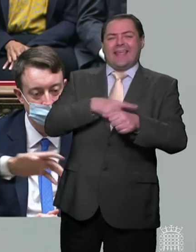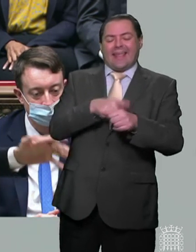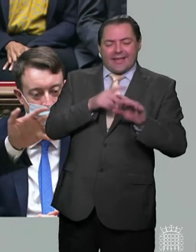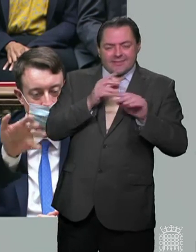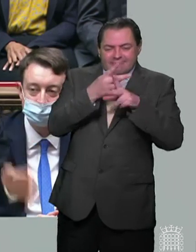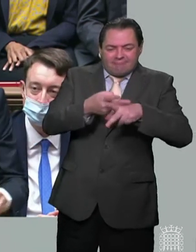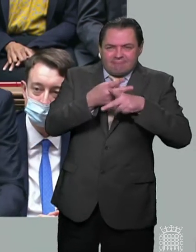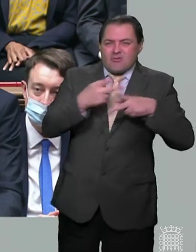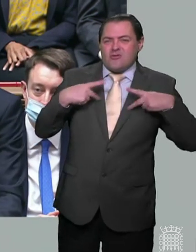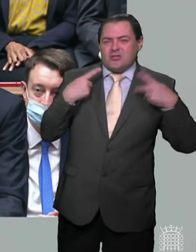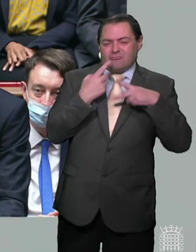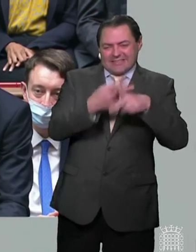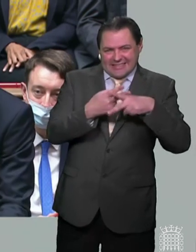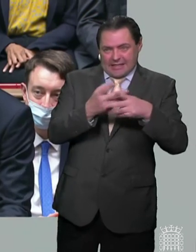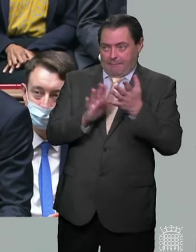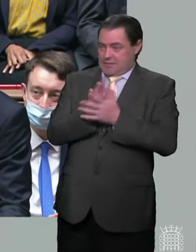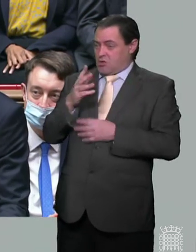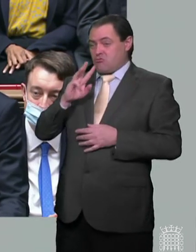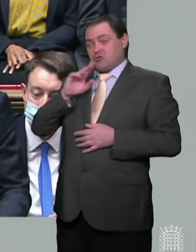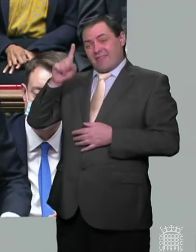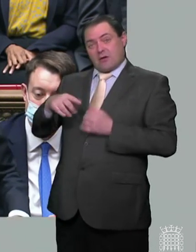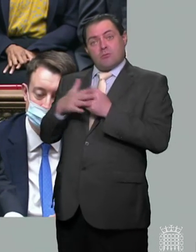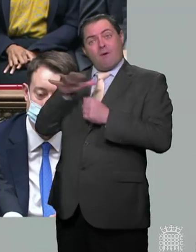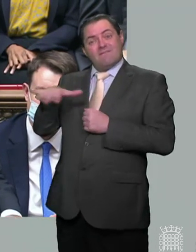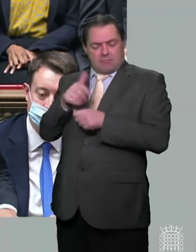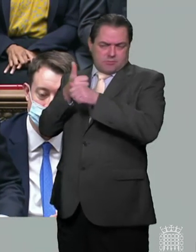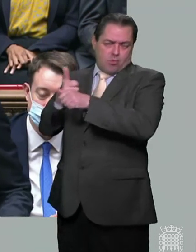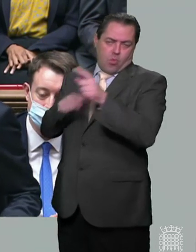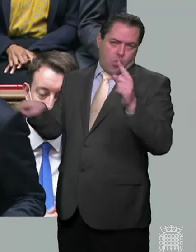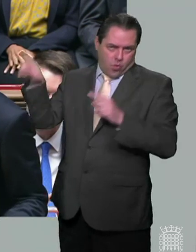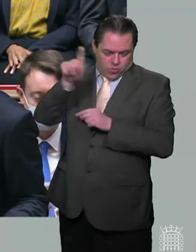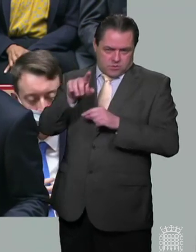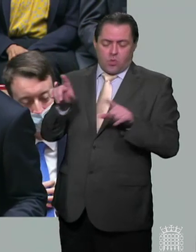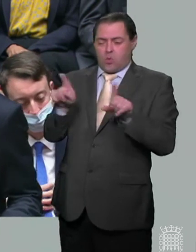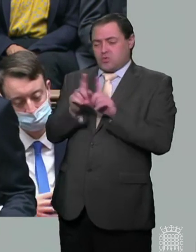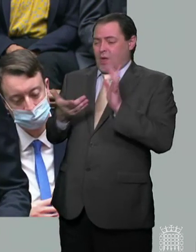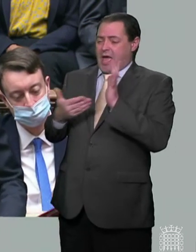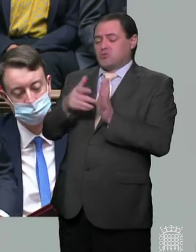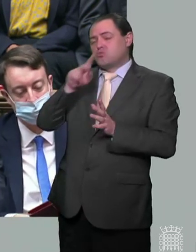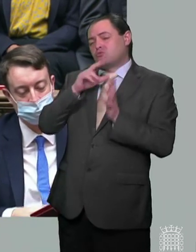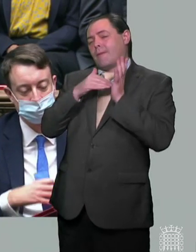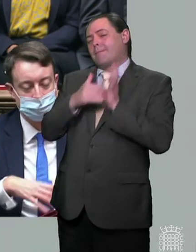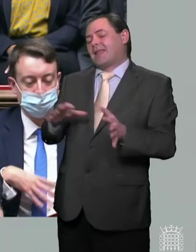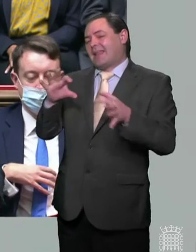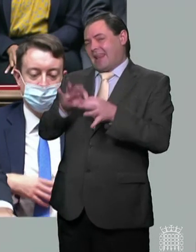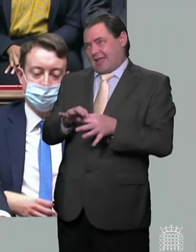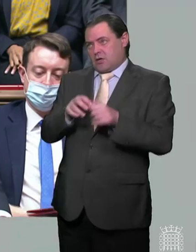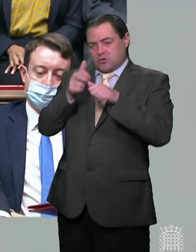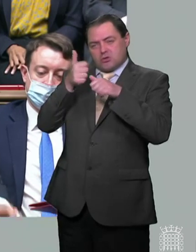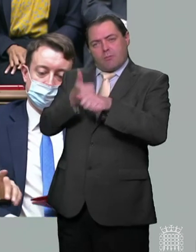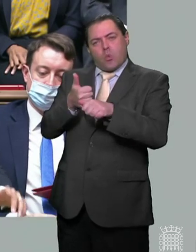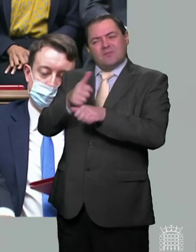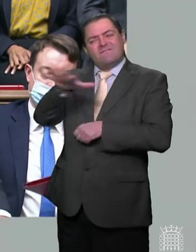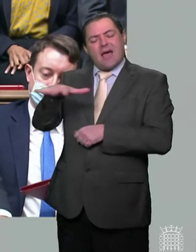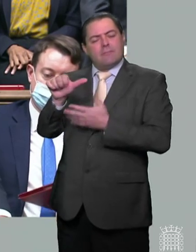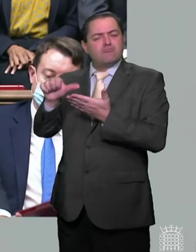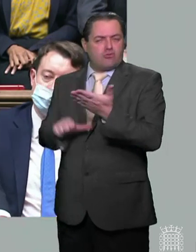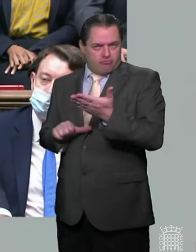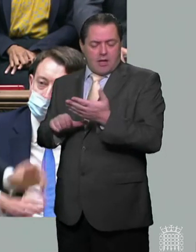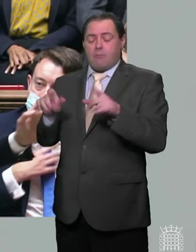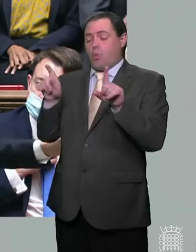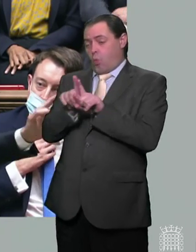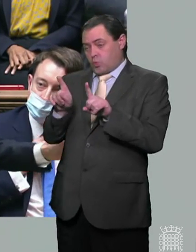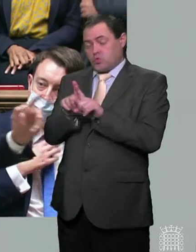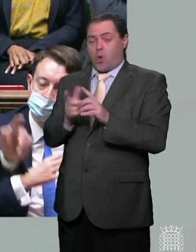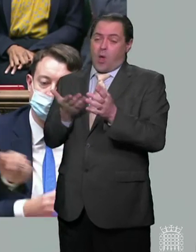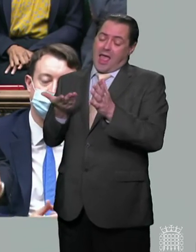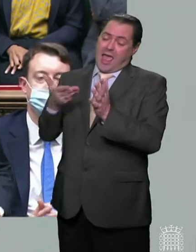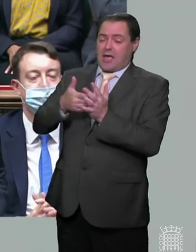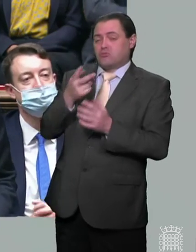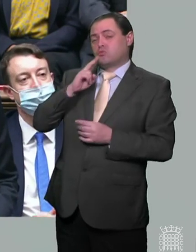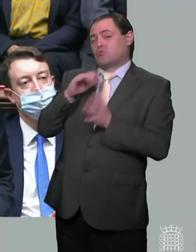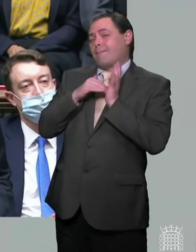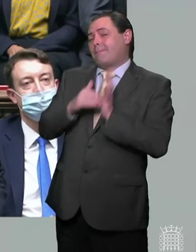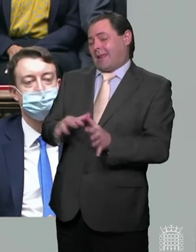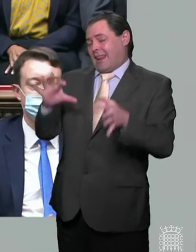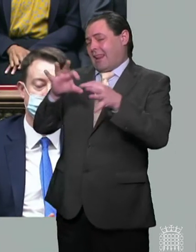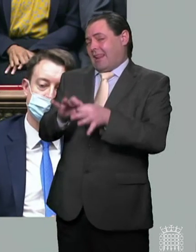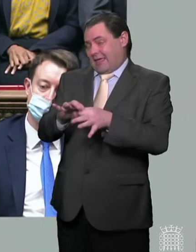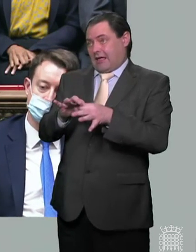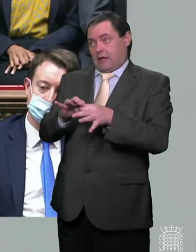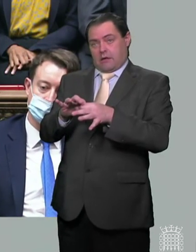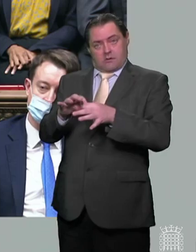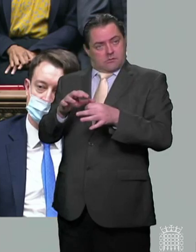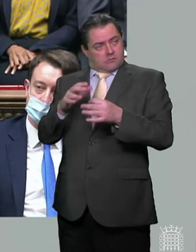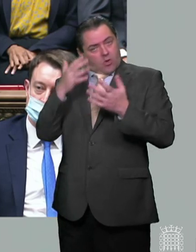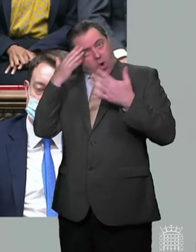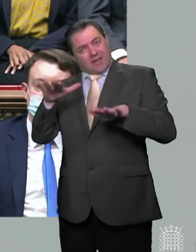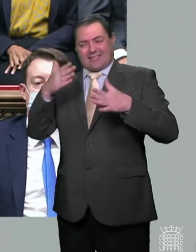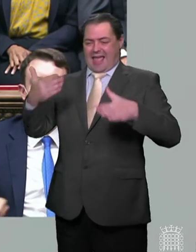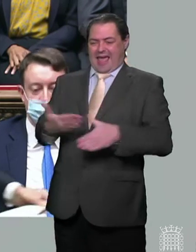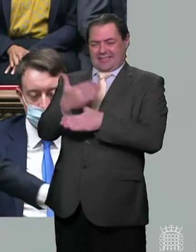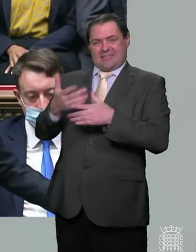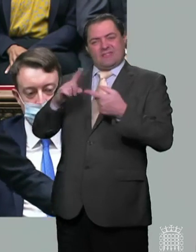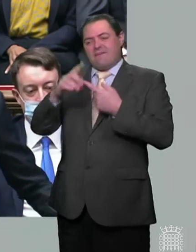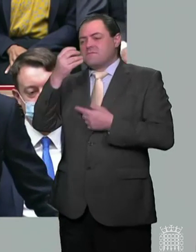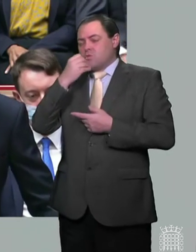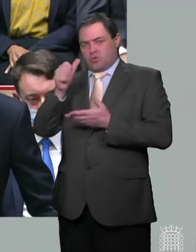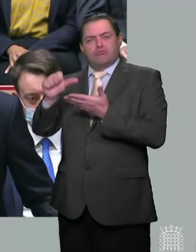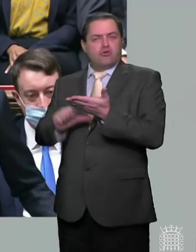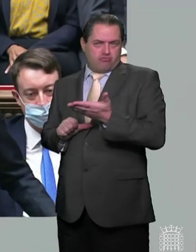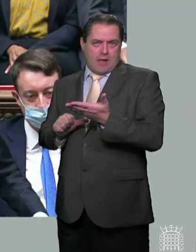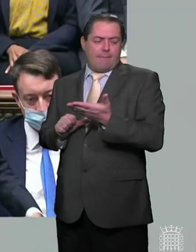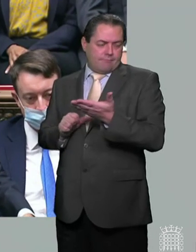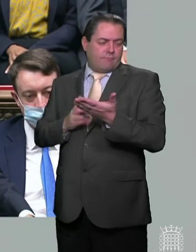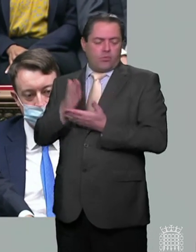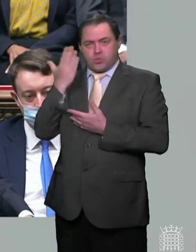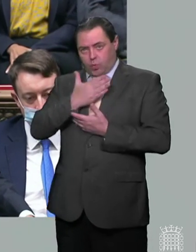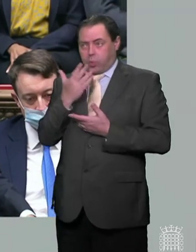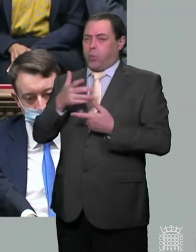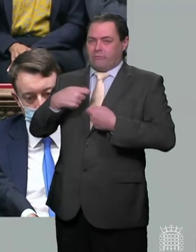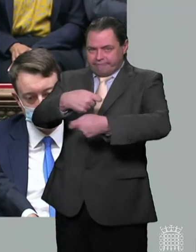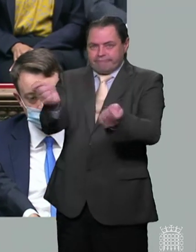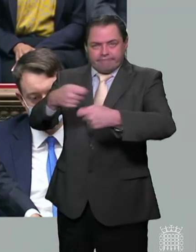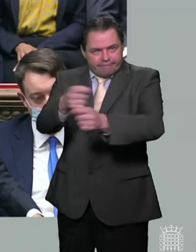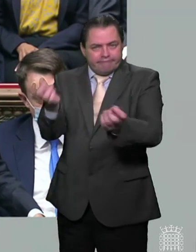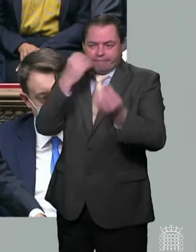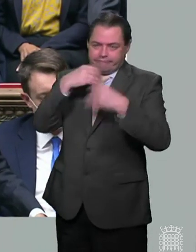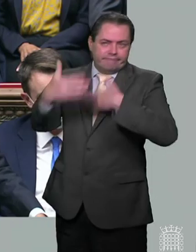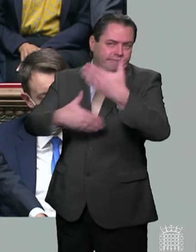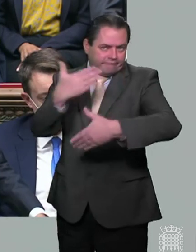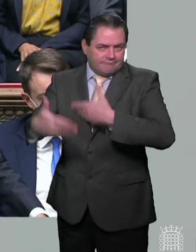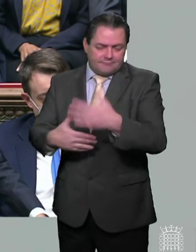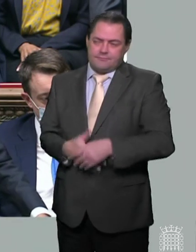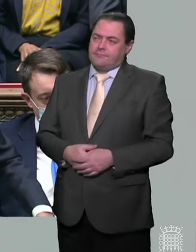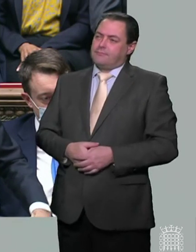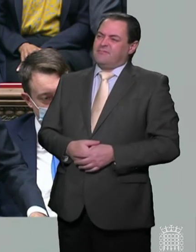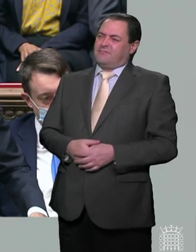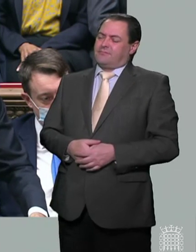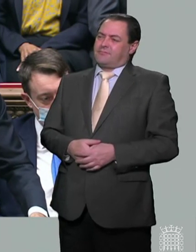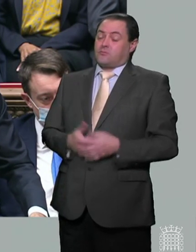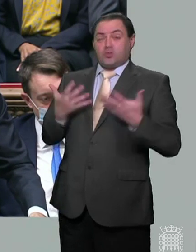To help up to 300,000 more families facing multiple needs, we are investing an extra £200 million in the supporting families programme, and we will provide over £200 million a year to continue the holiday activities and food programme.